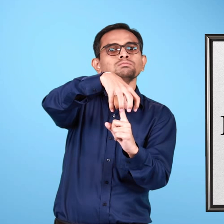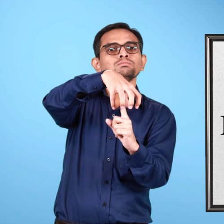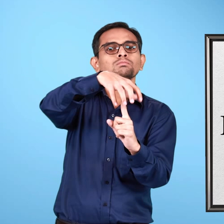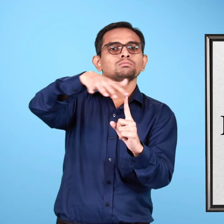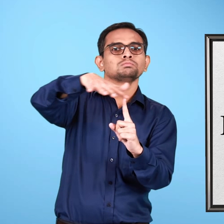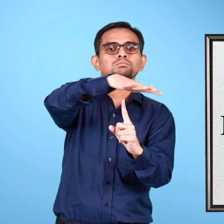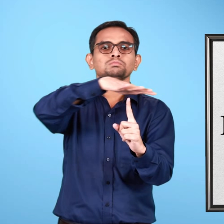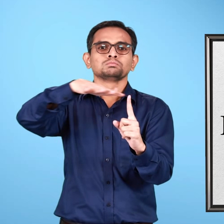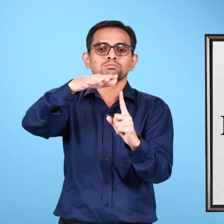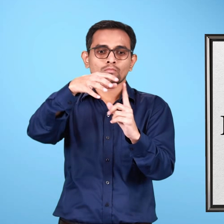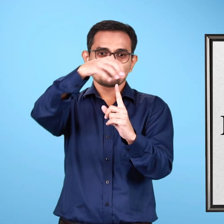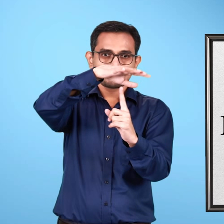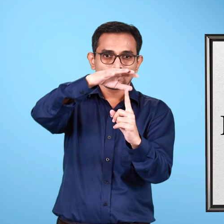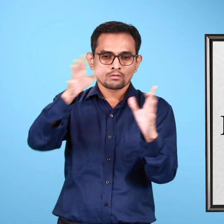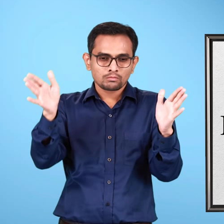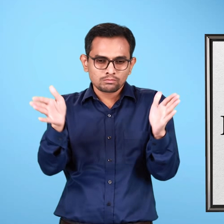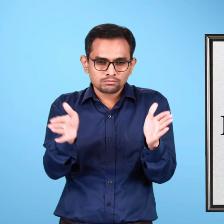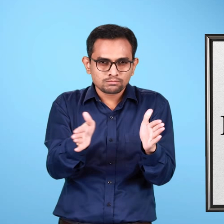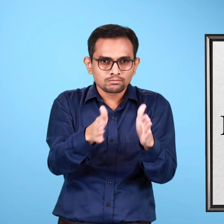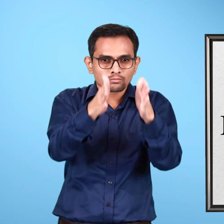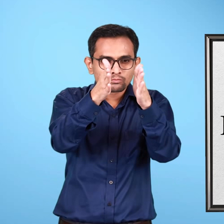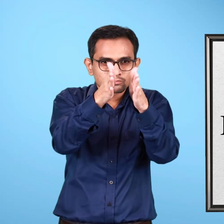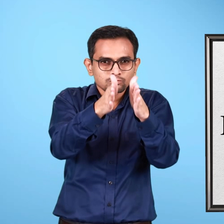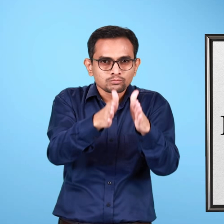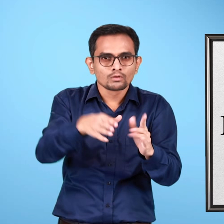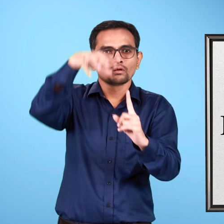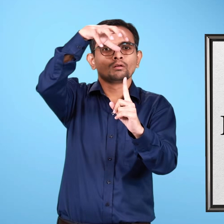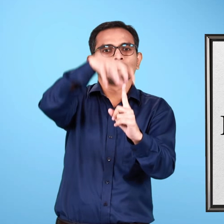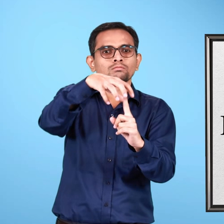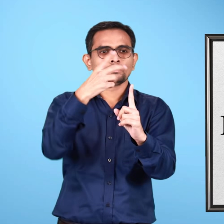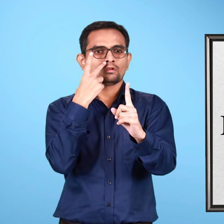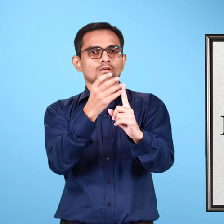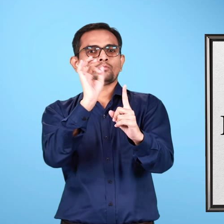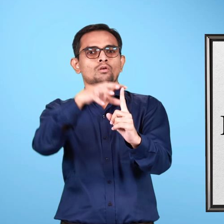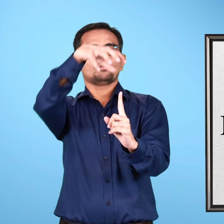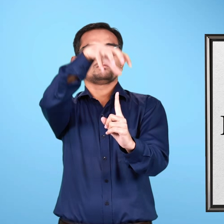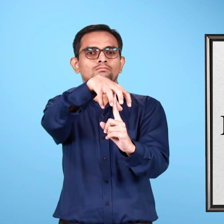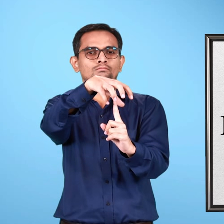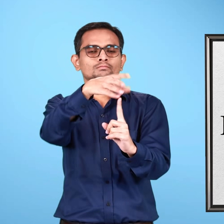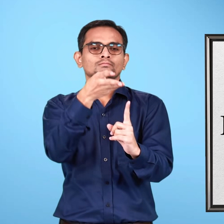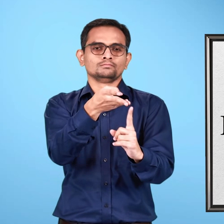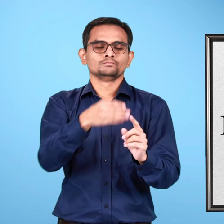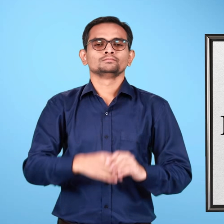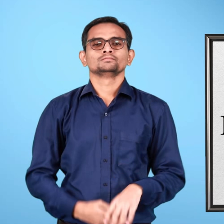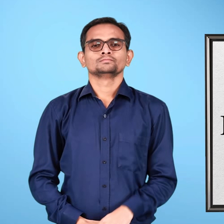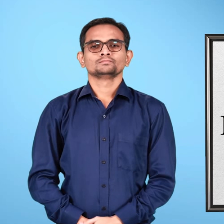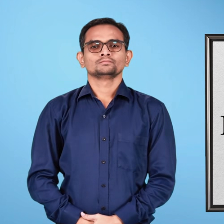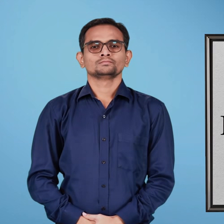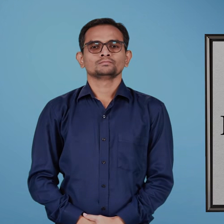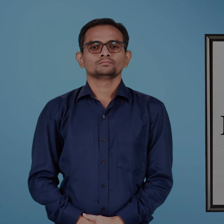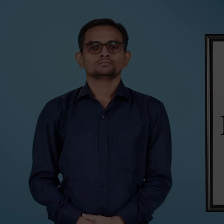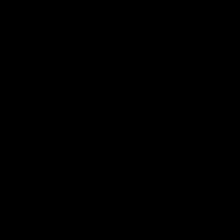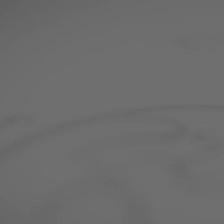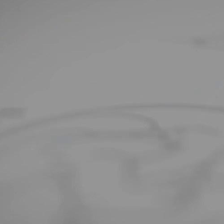and are therefore called mushroom rocks.